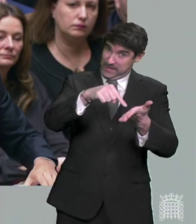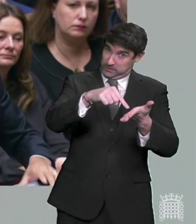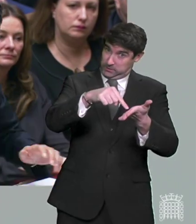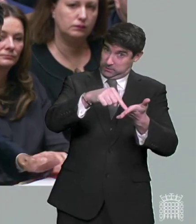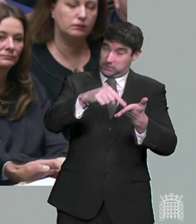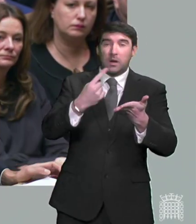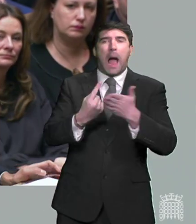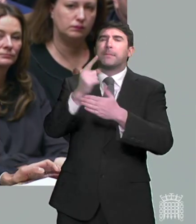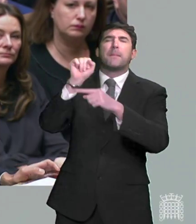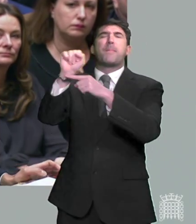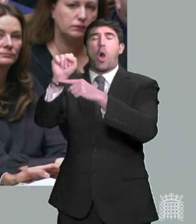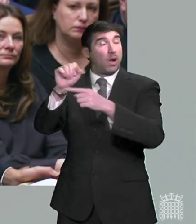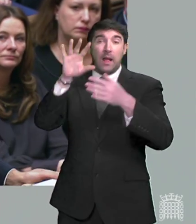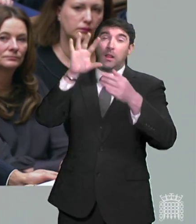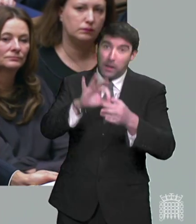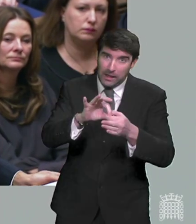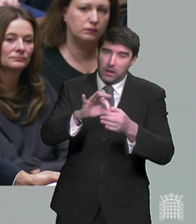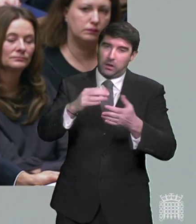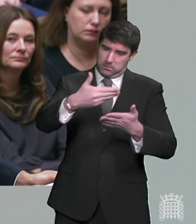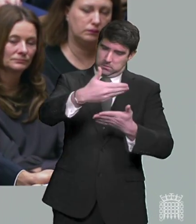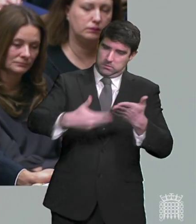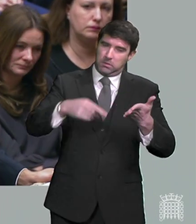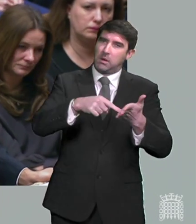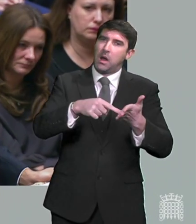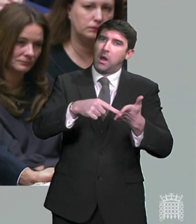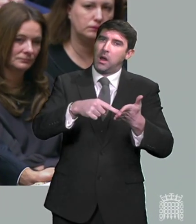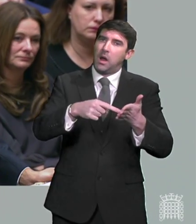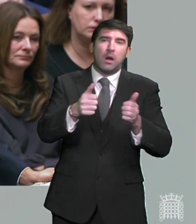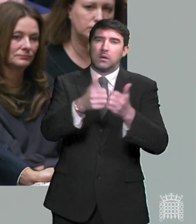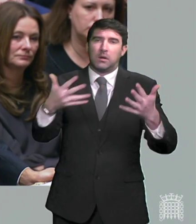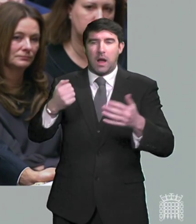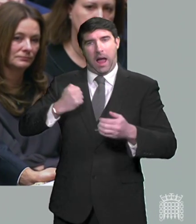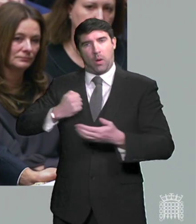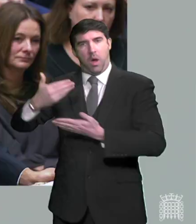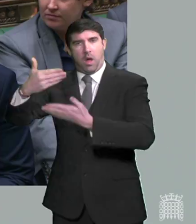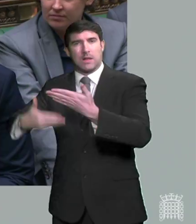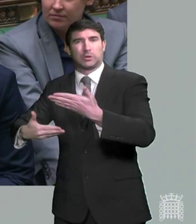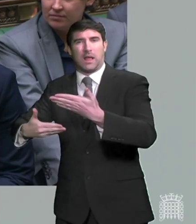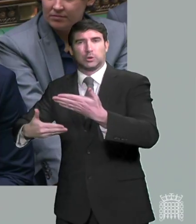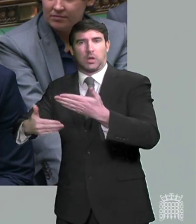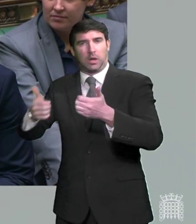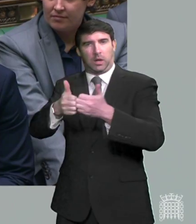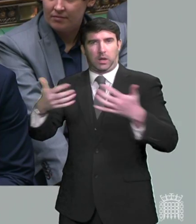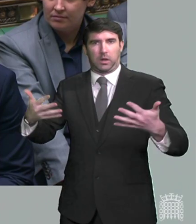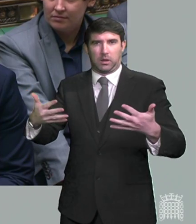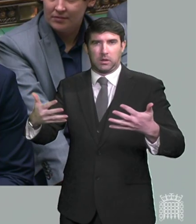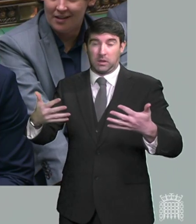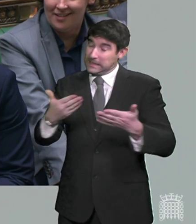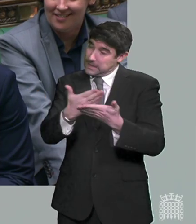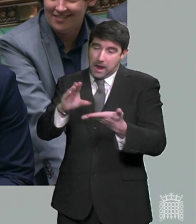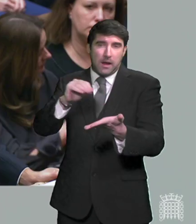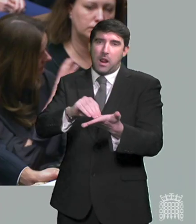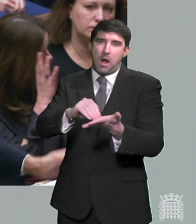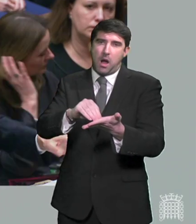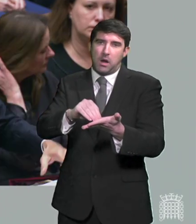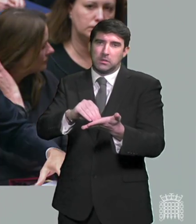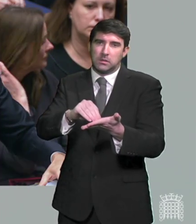This is laid out in the Scotland Act 1998, which established the Scottish Parliament—the honourable Gentleman talks about that and, at the time, it was supported by the SNP.